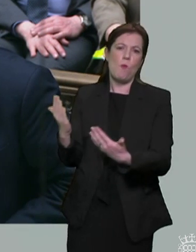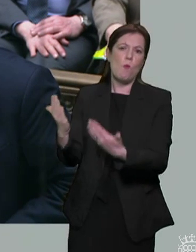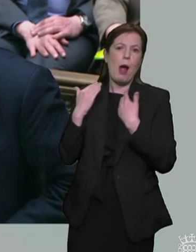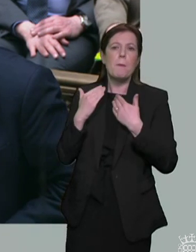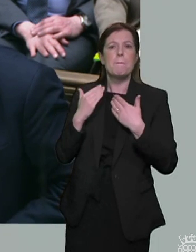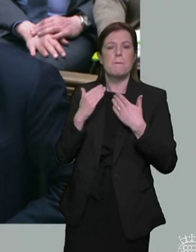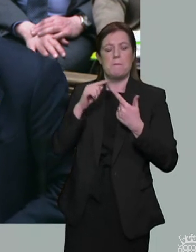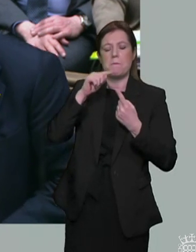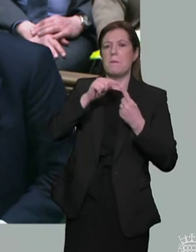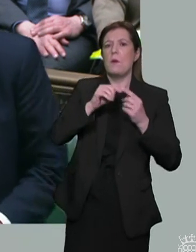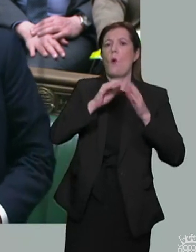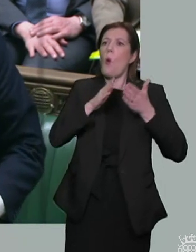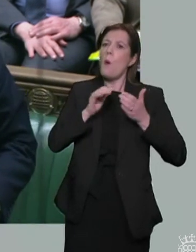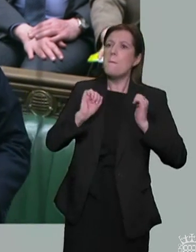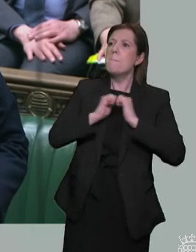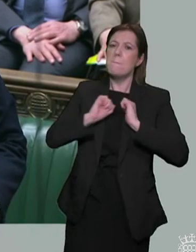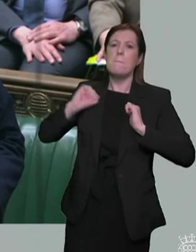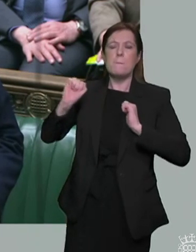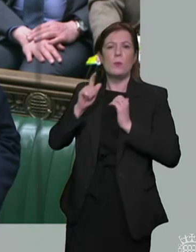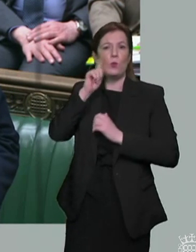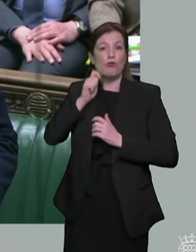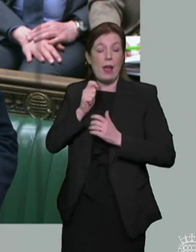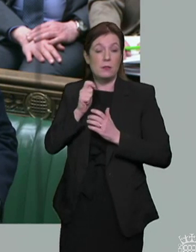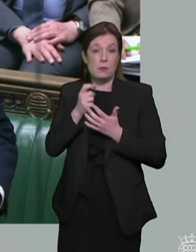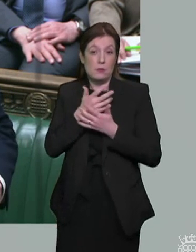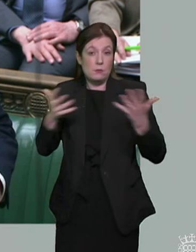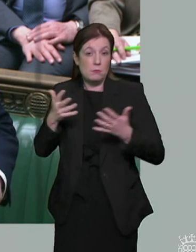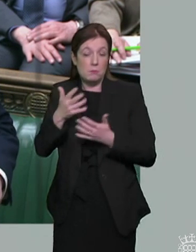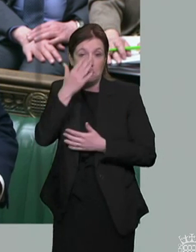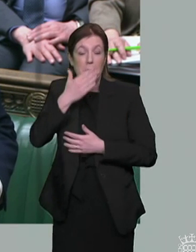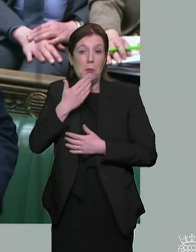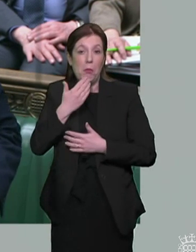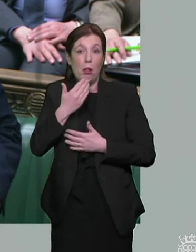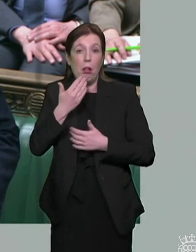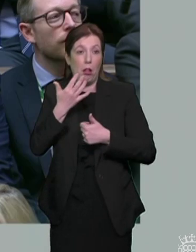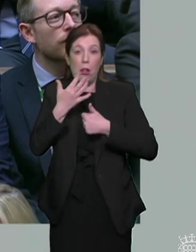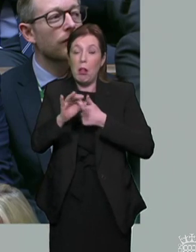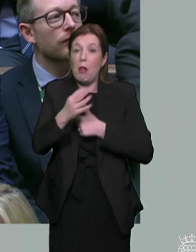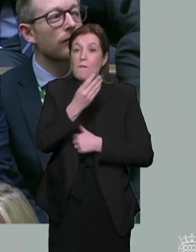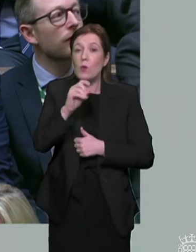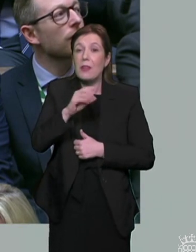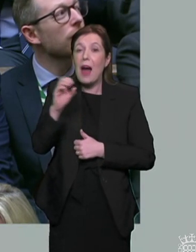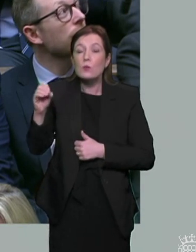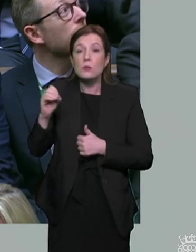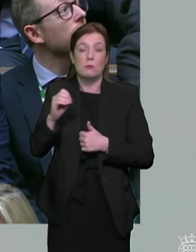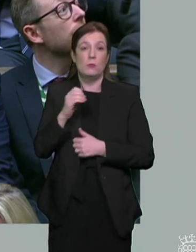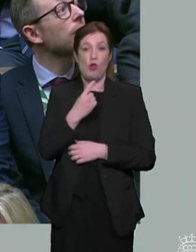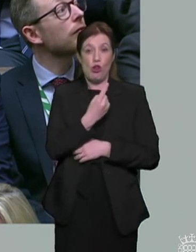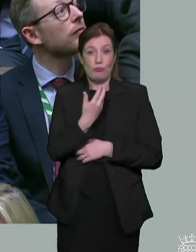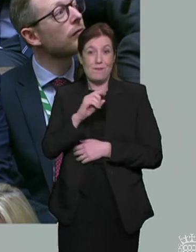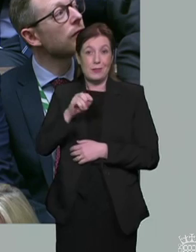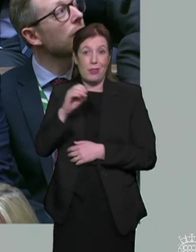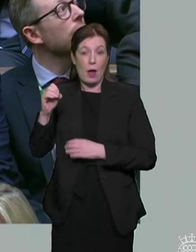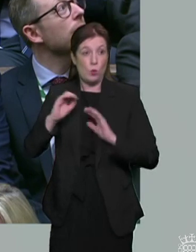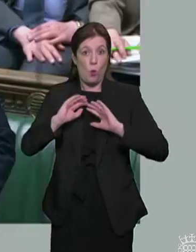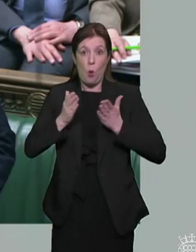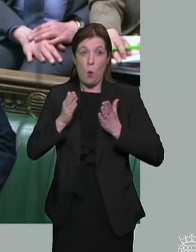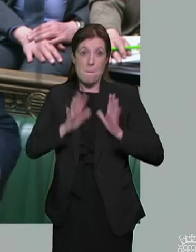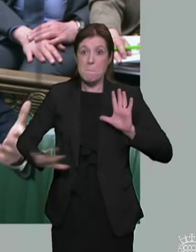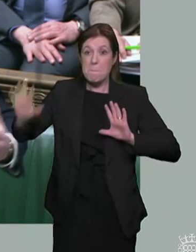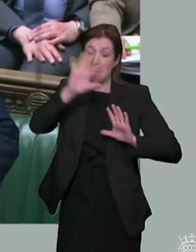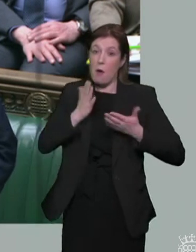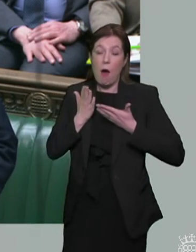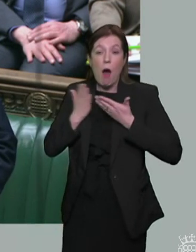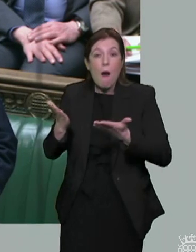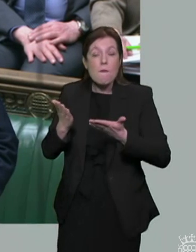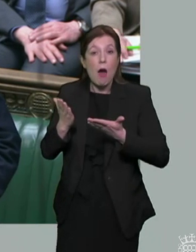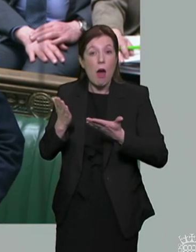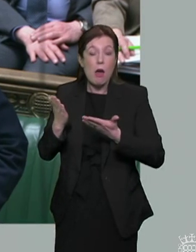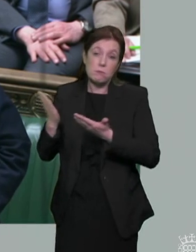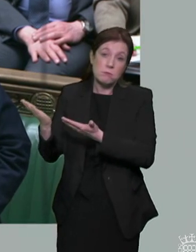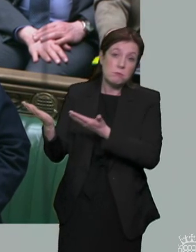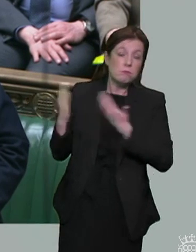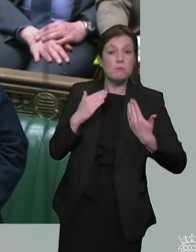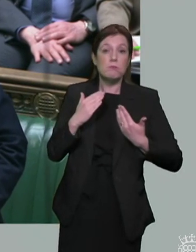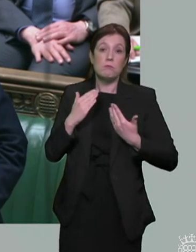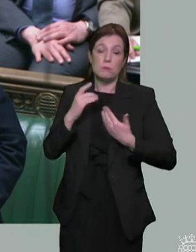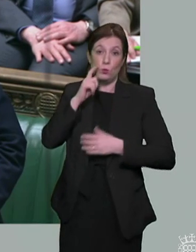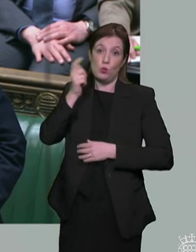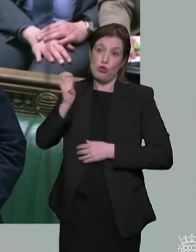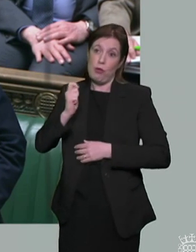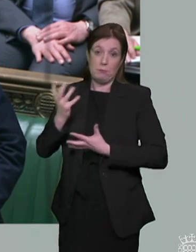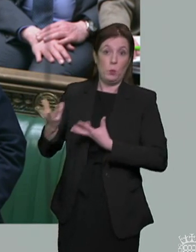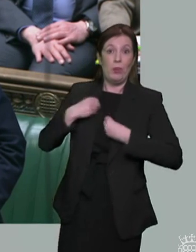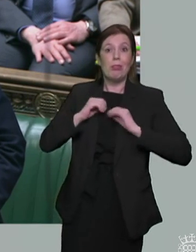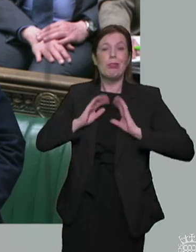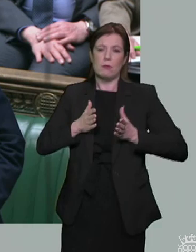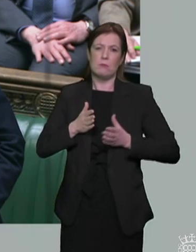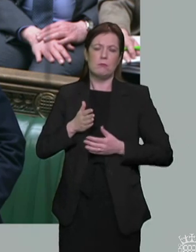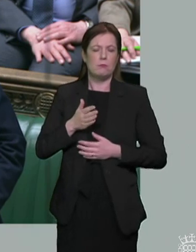The Homes for Ukraine scheme is now open; I think that about 40,000 have already applied and 150,000 families across the country have said that they want to welcome Ukrainians.